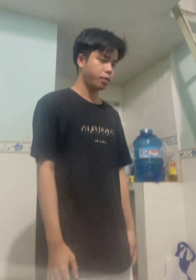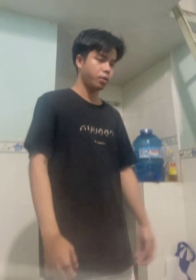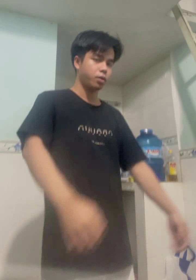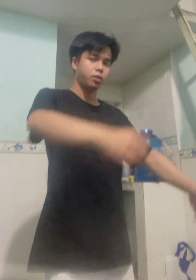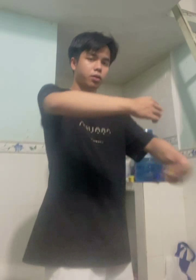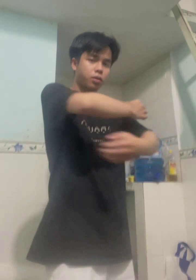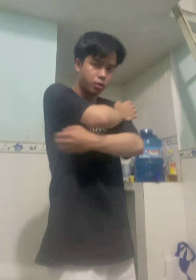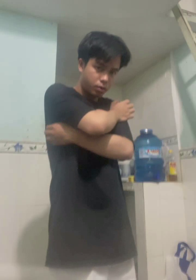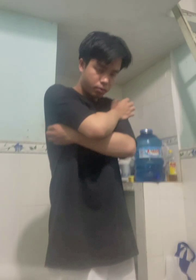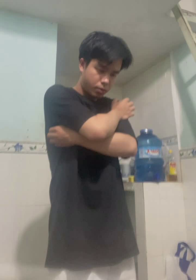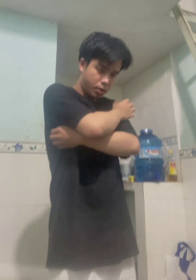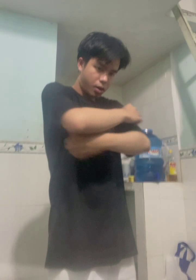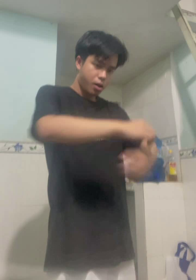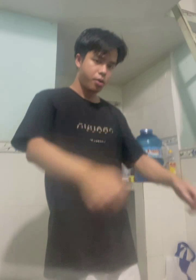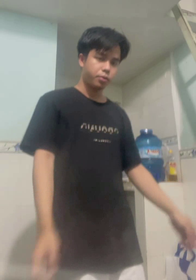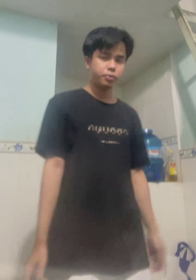om